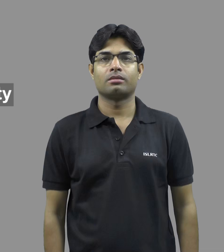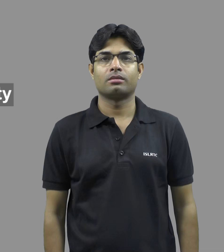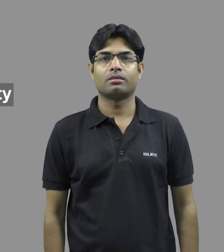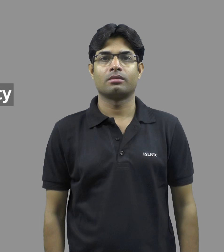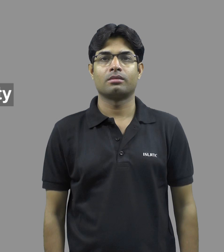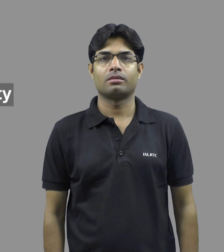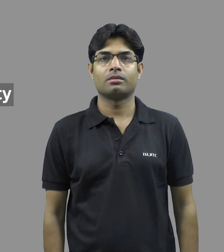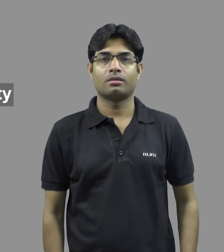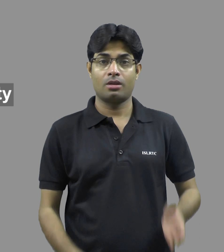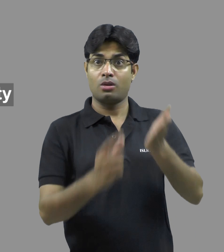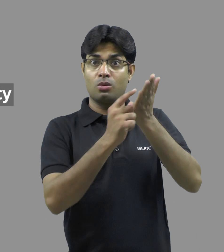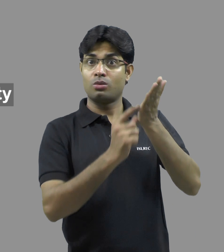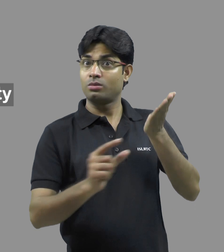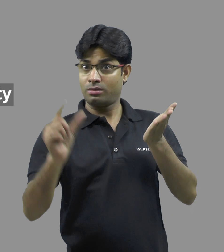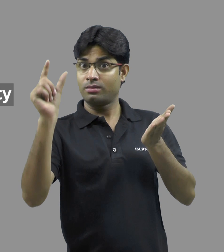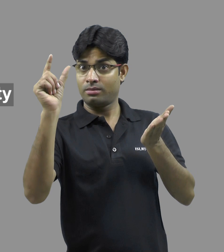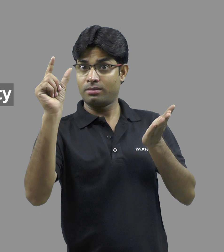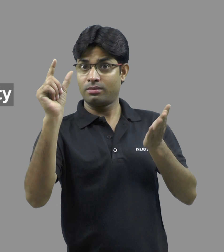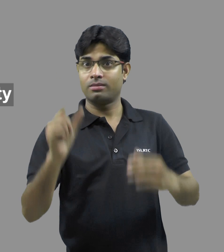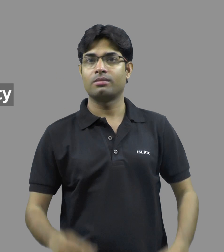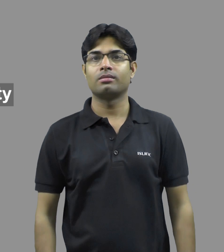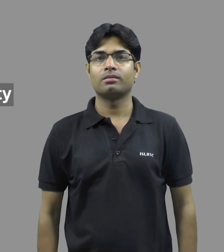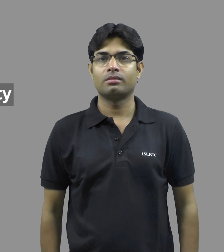University